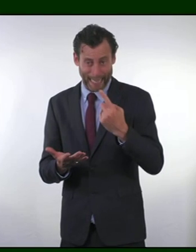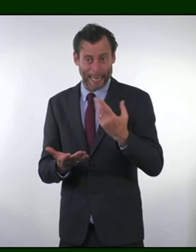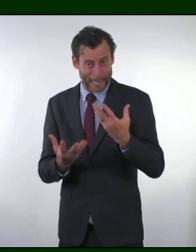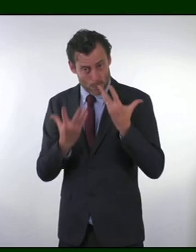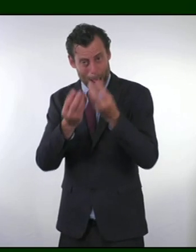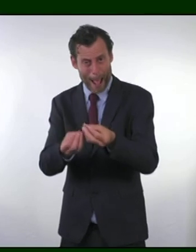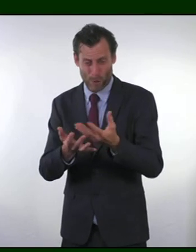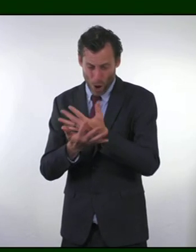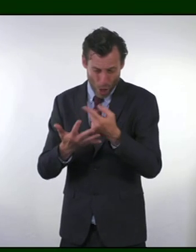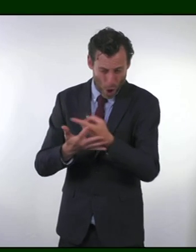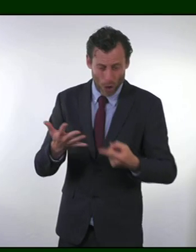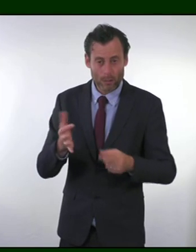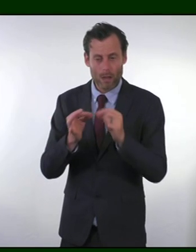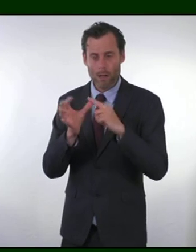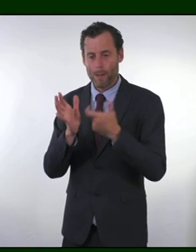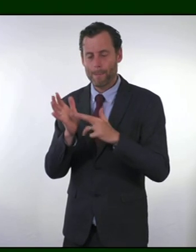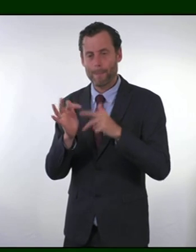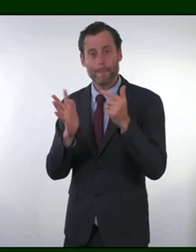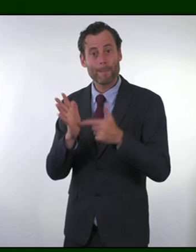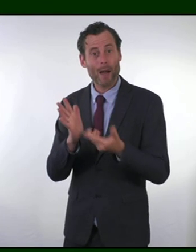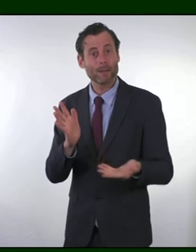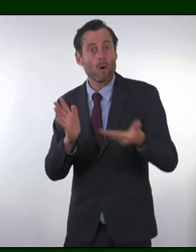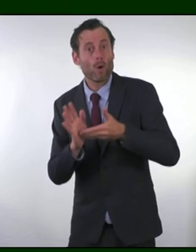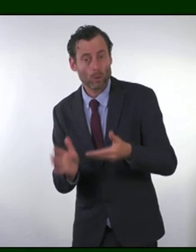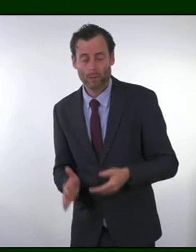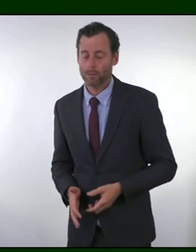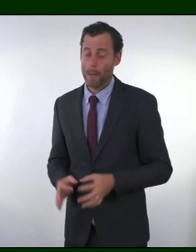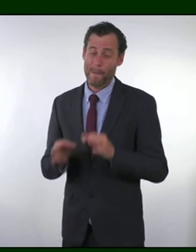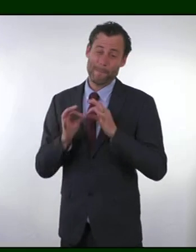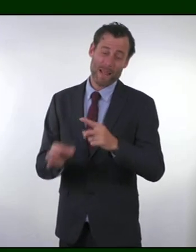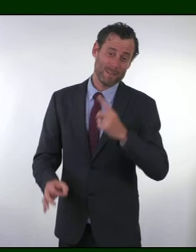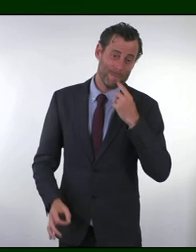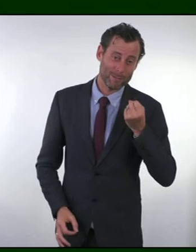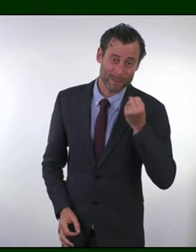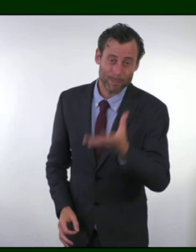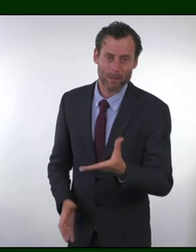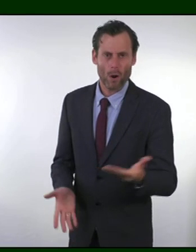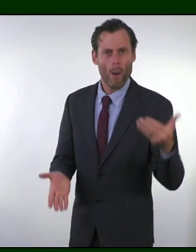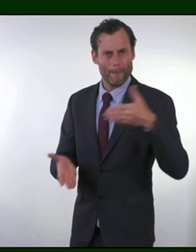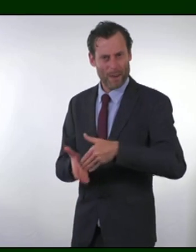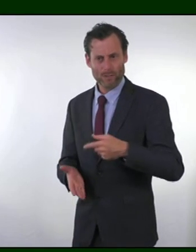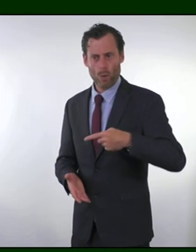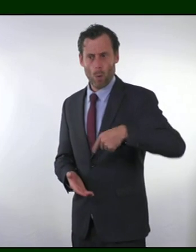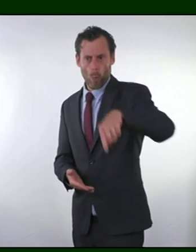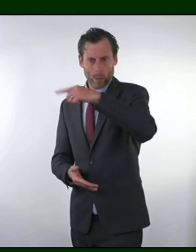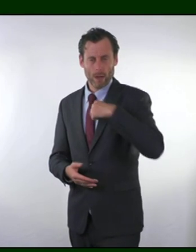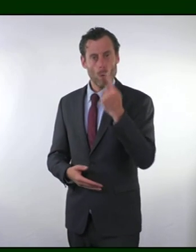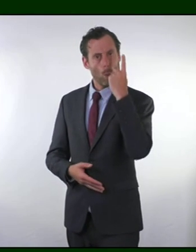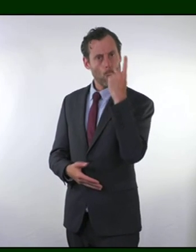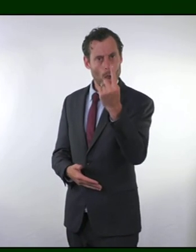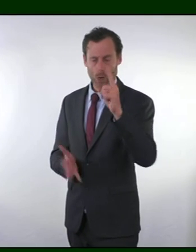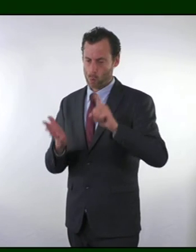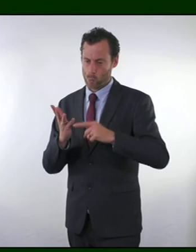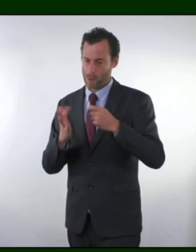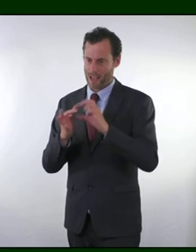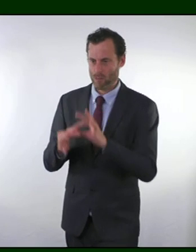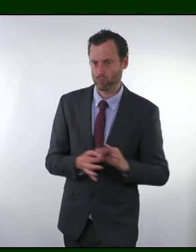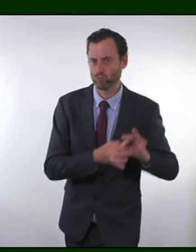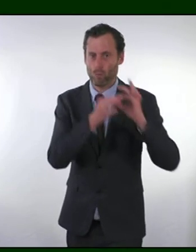I talked earlier about the Barnett consequentials and the billions of pounds, but more importantly about the ability for us to act as one United Kingdom.